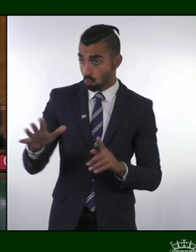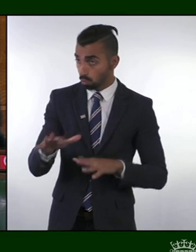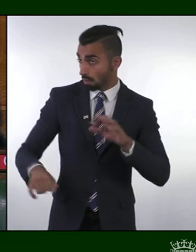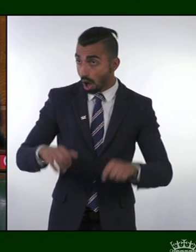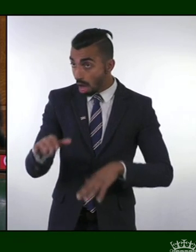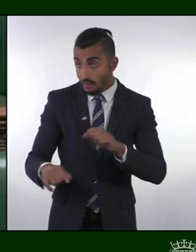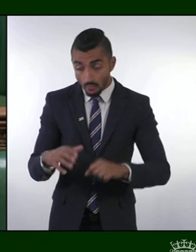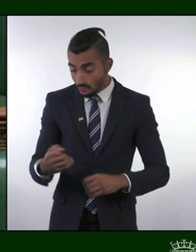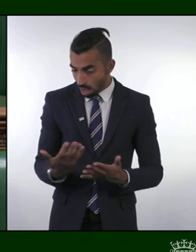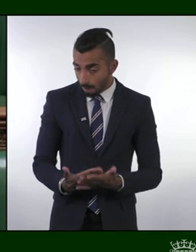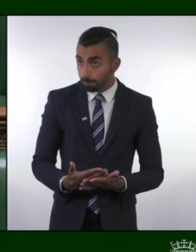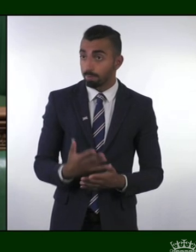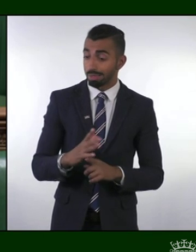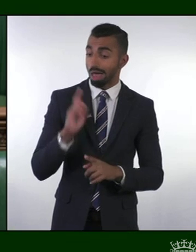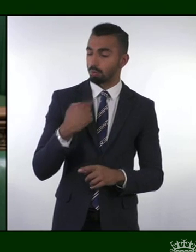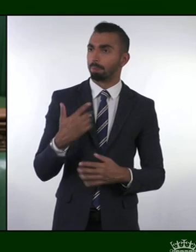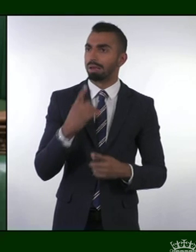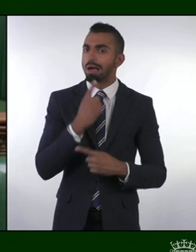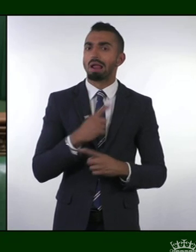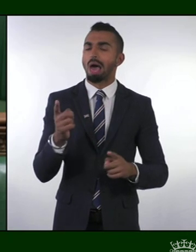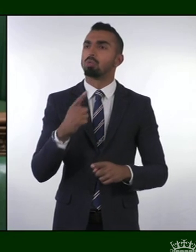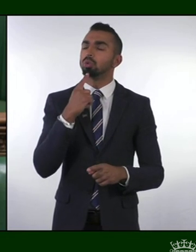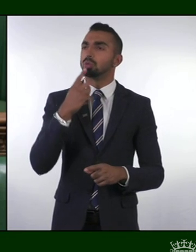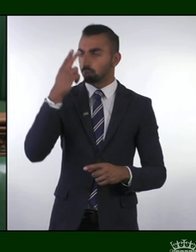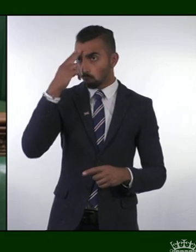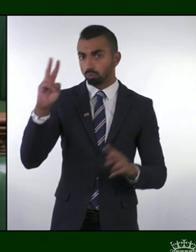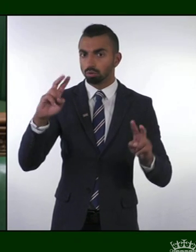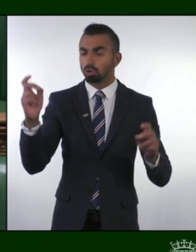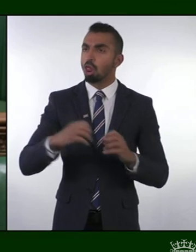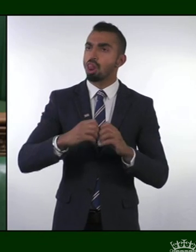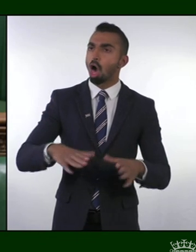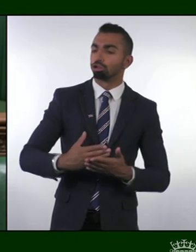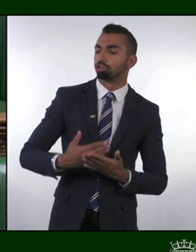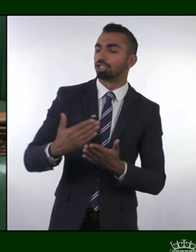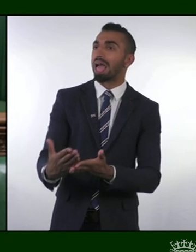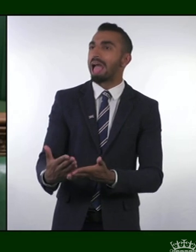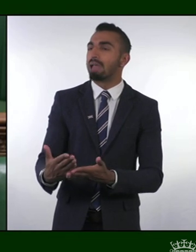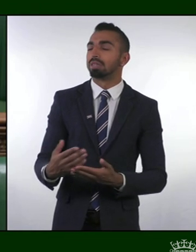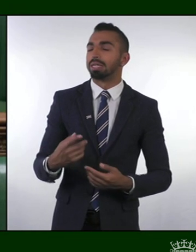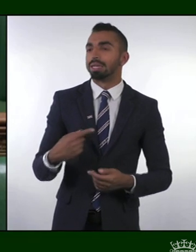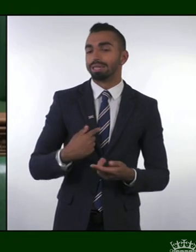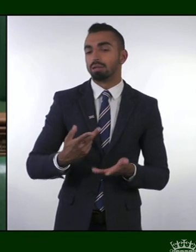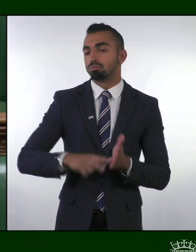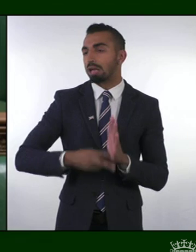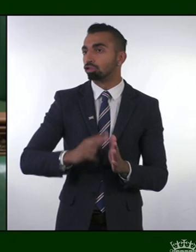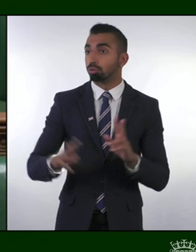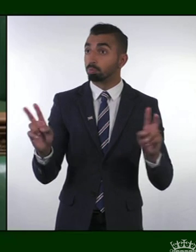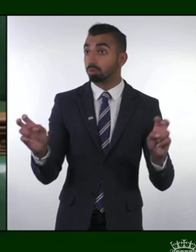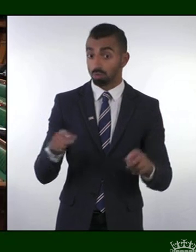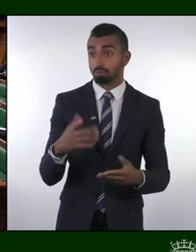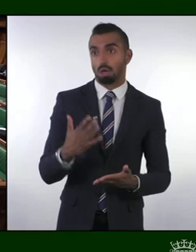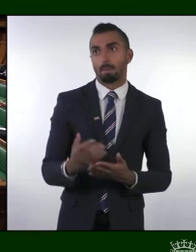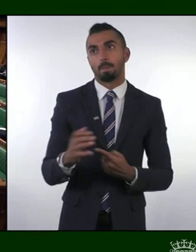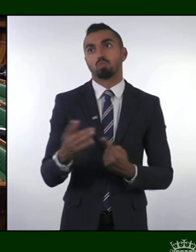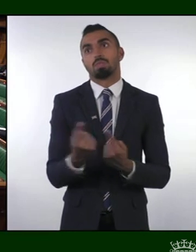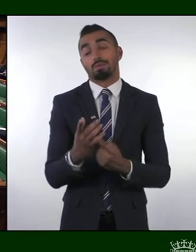In particular, the announcement last week on a loss-sharing arrangement with central Government for their income and fees and charges is an important step in the right direction.